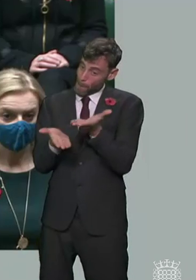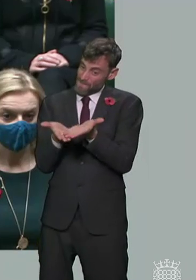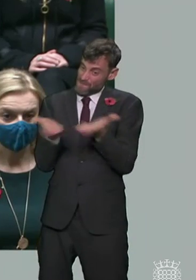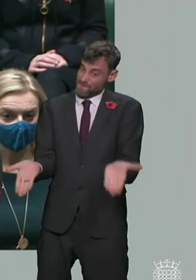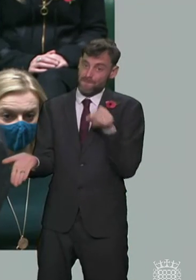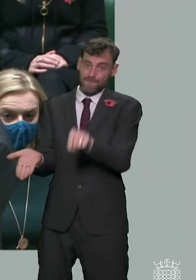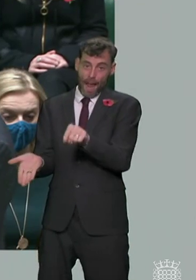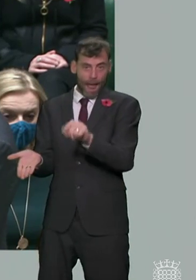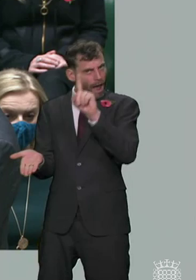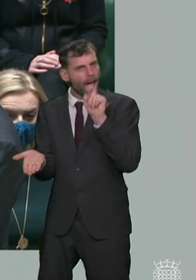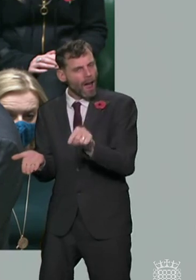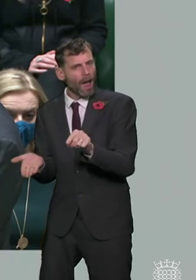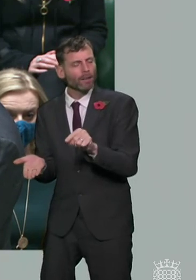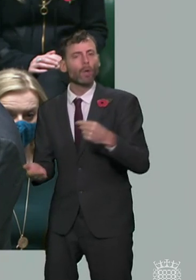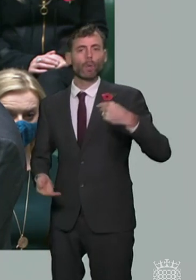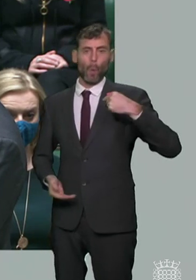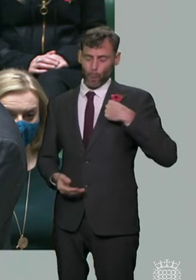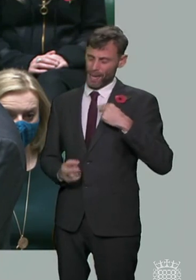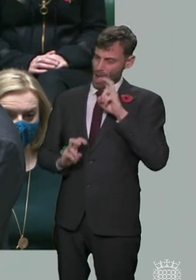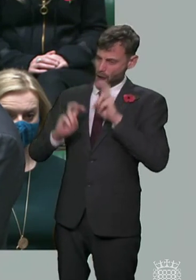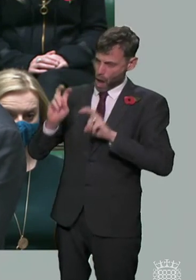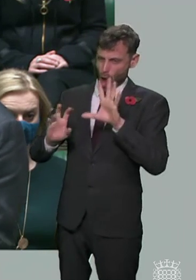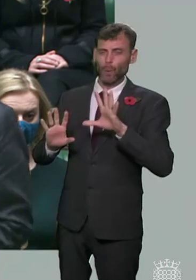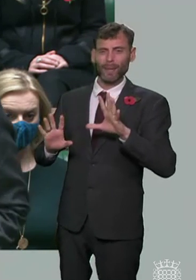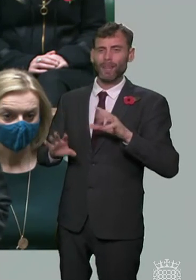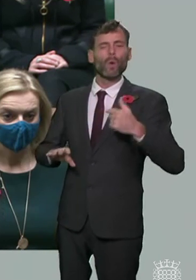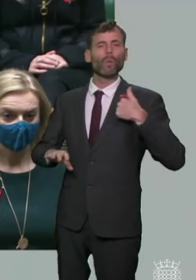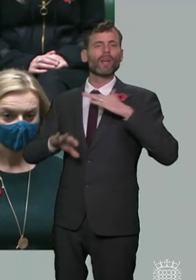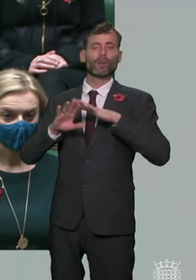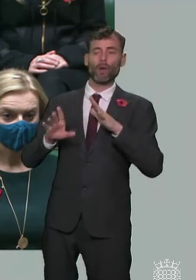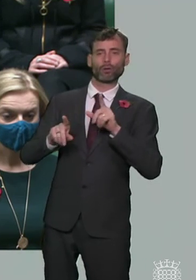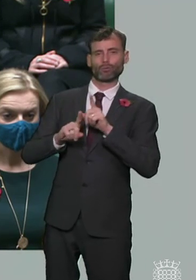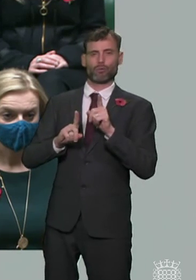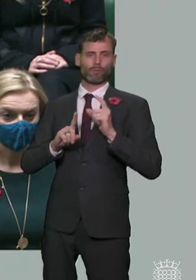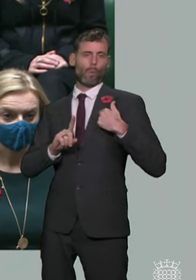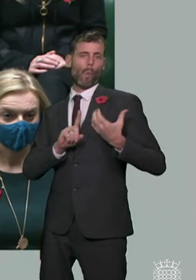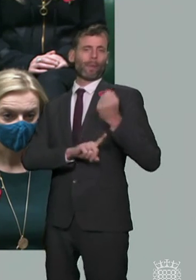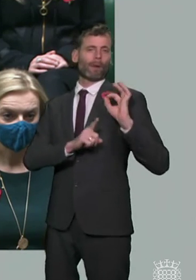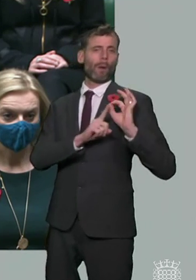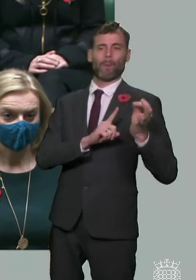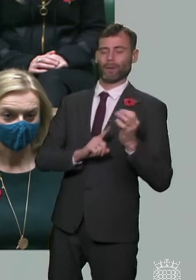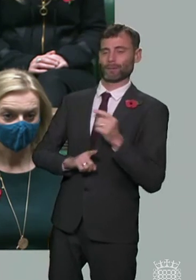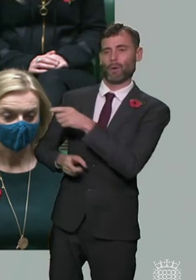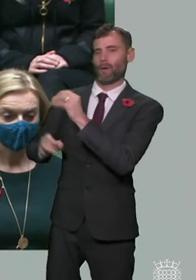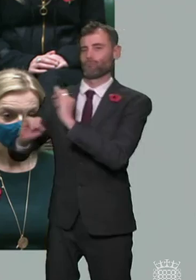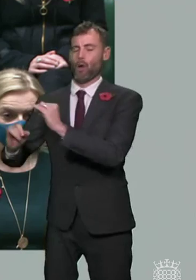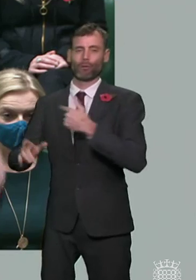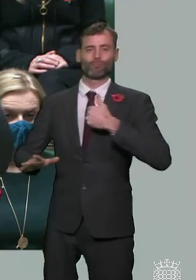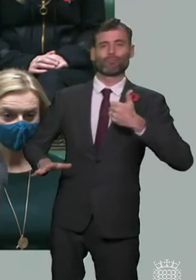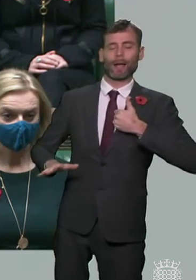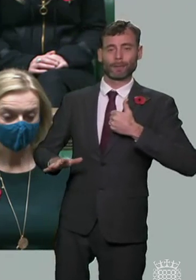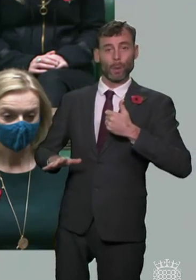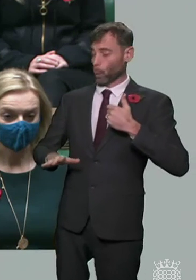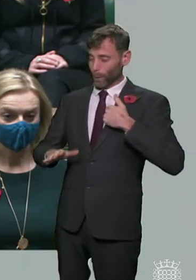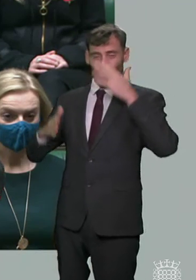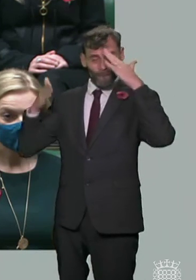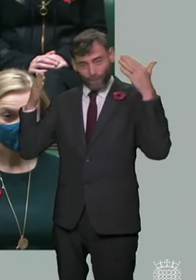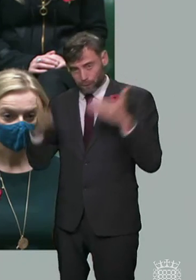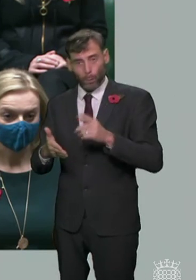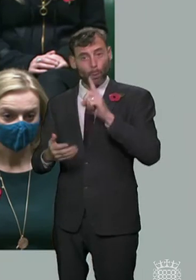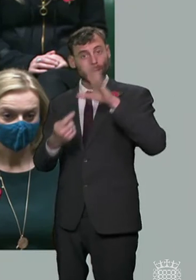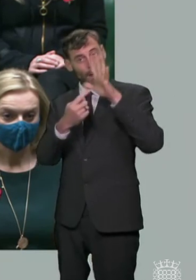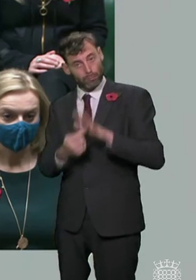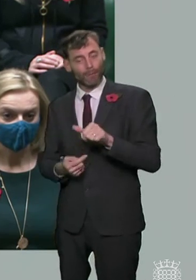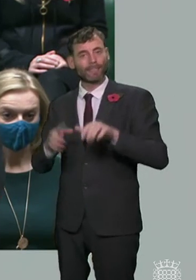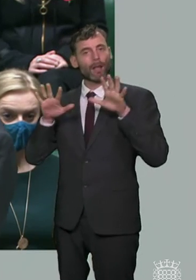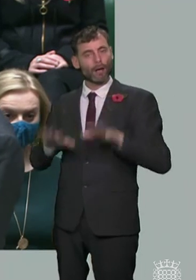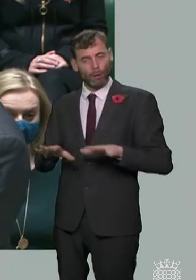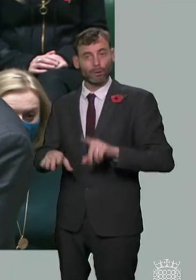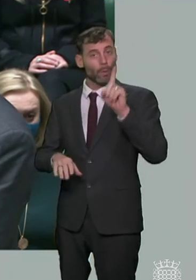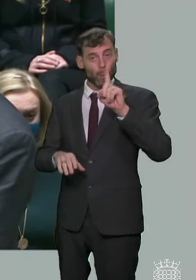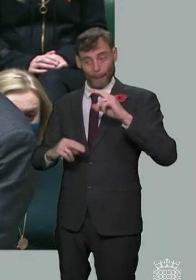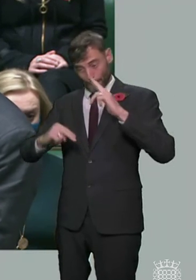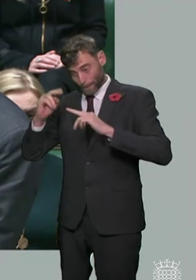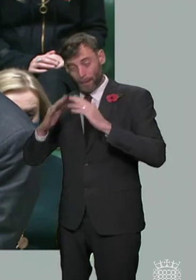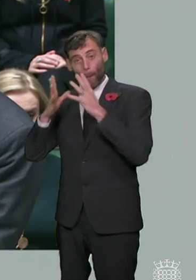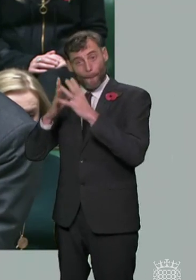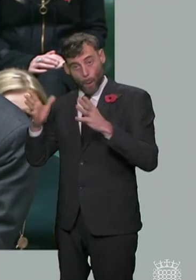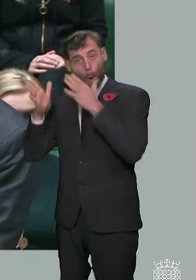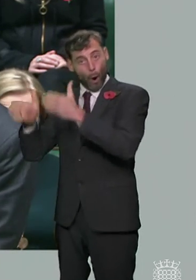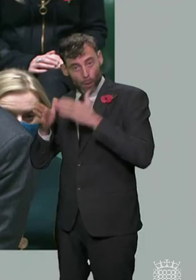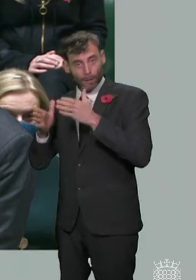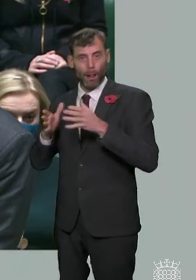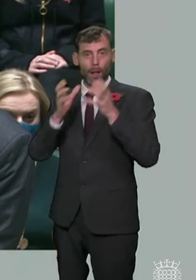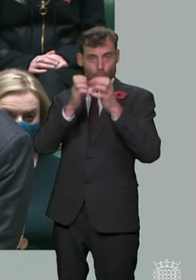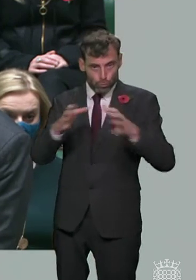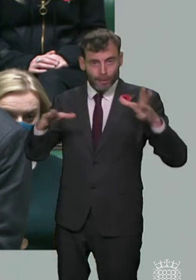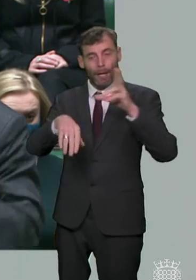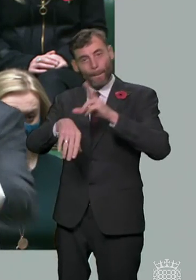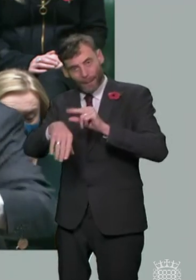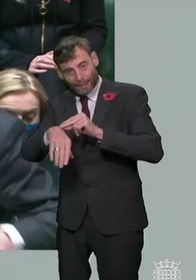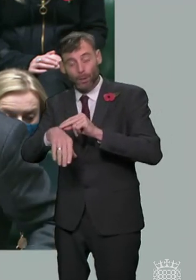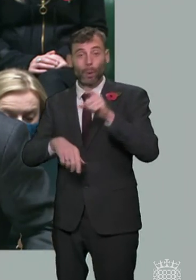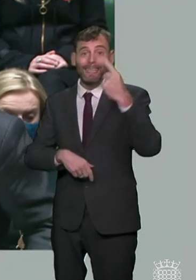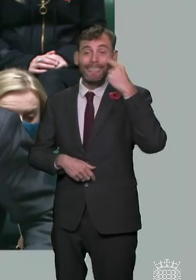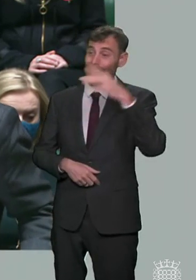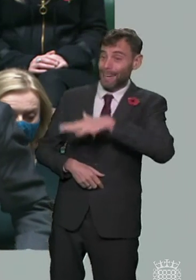Instead of playing politics, we are getting on with delivering on the people’s priorities: 40 more hospitals, 20,000 more police officers and wages up, growth up and jobs up across this country.